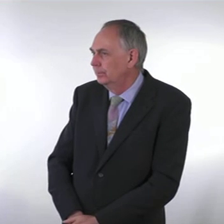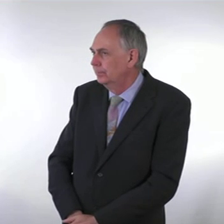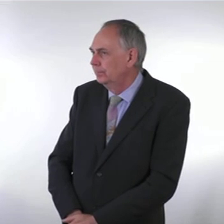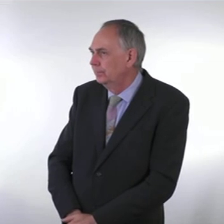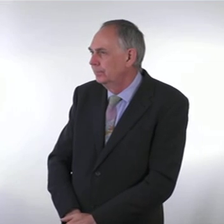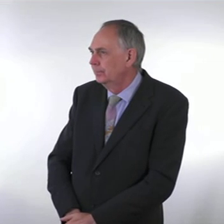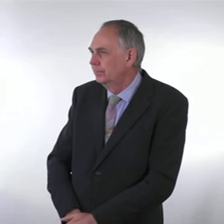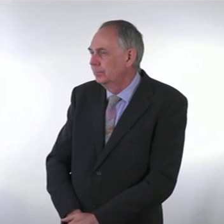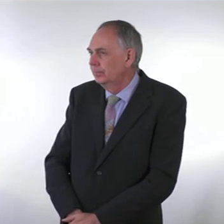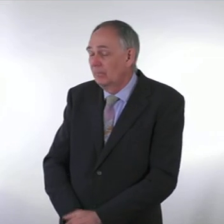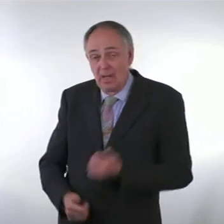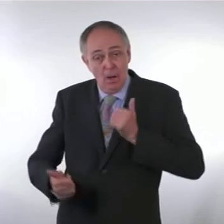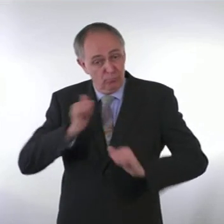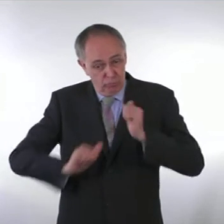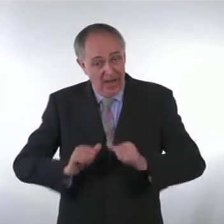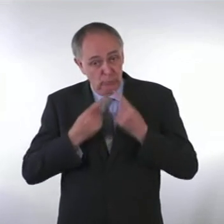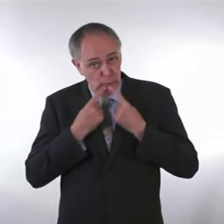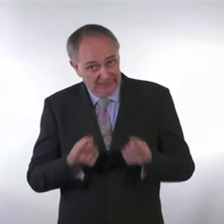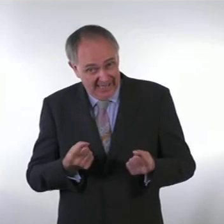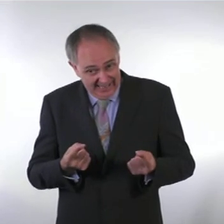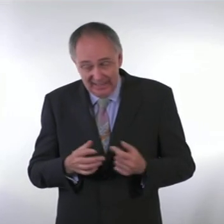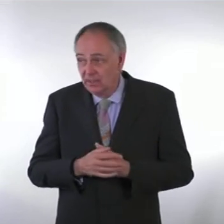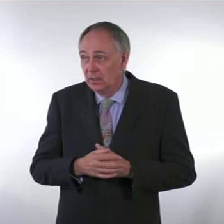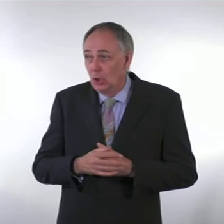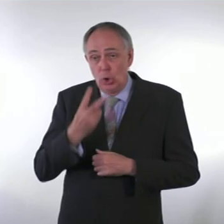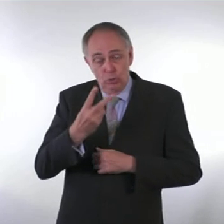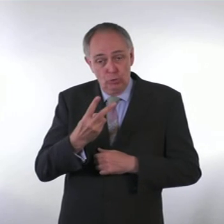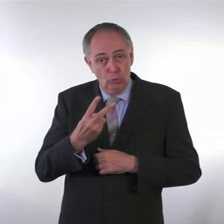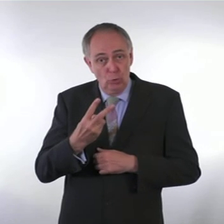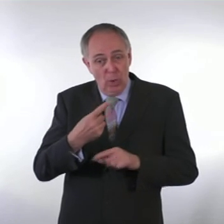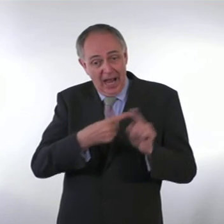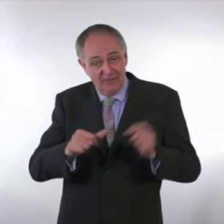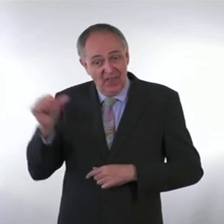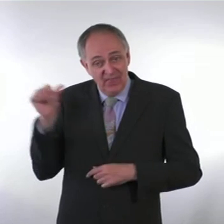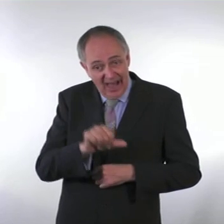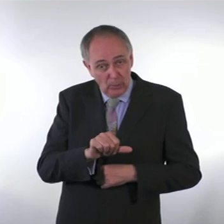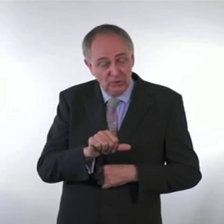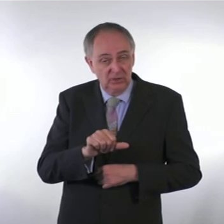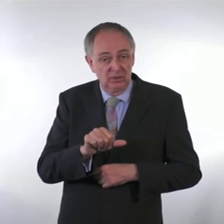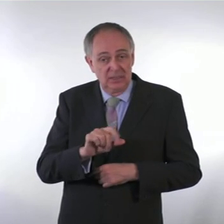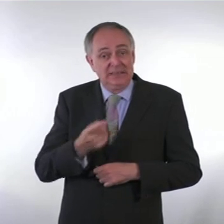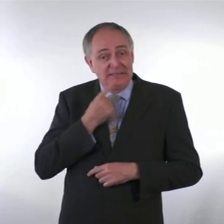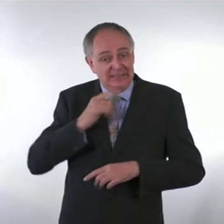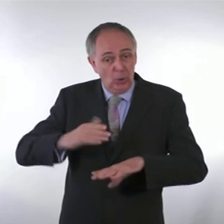I am very proud to tell the House that we have 2,500 world-class steelworkers in Scunthorpe.